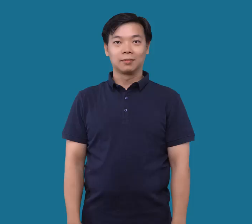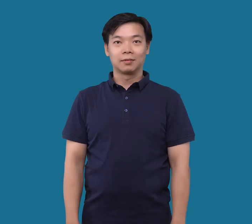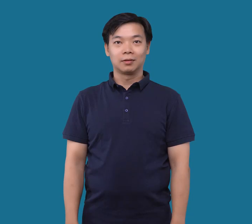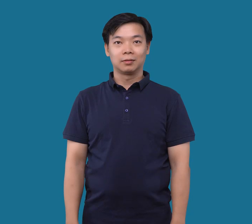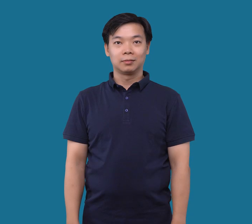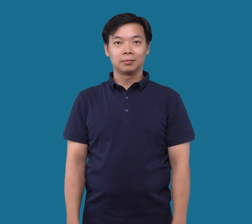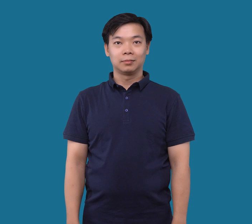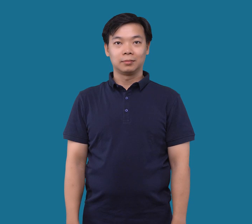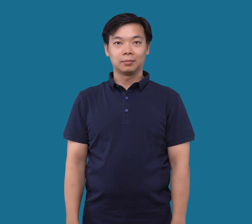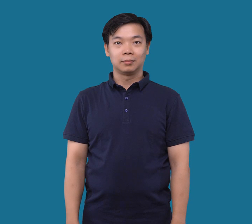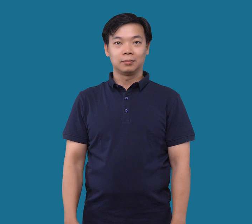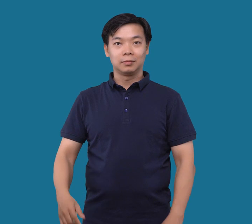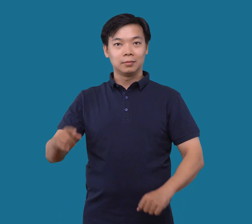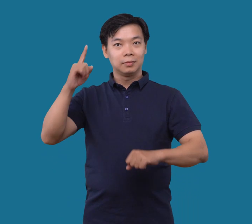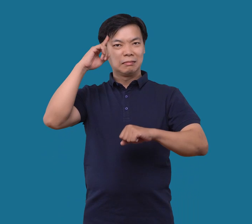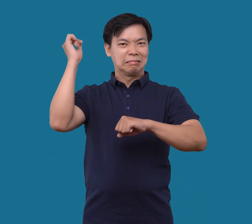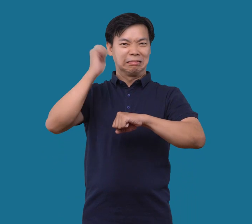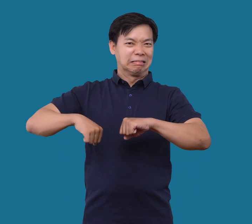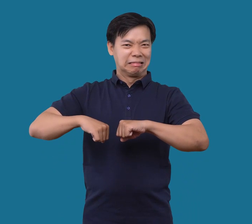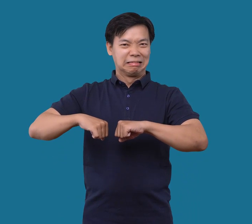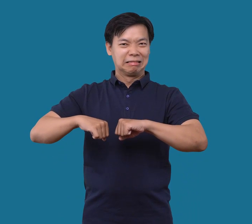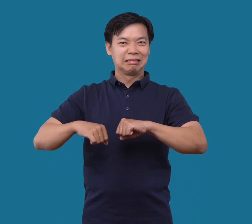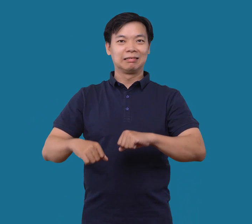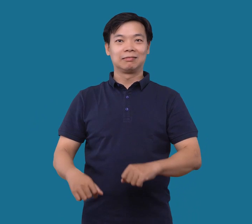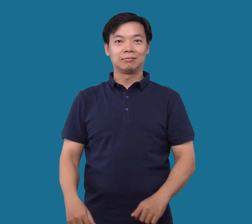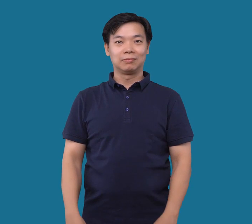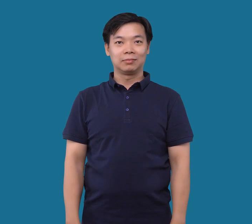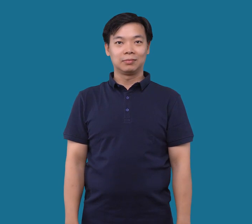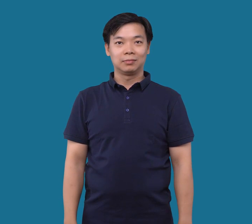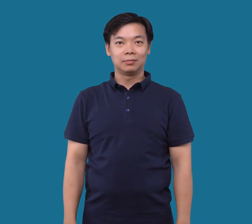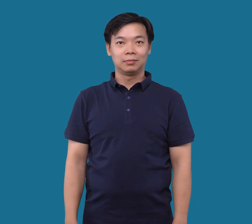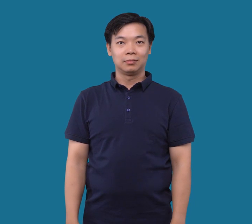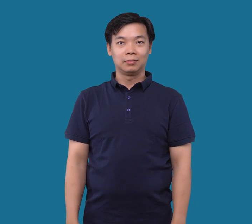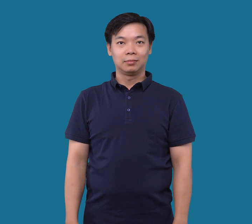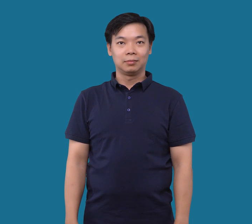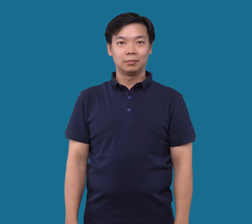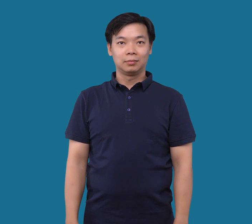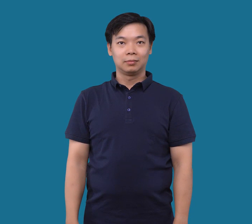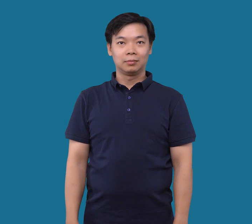bướng bỉnh